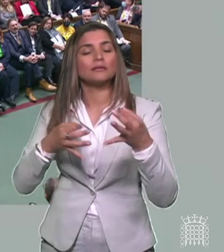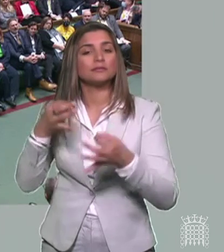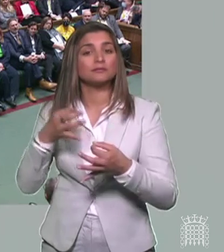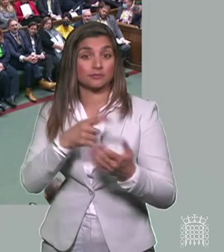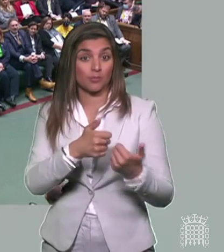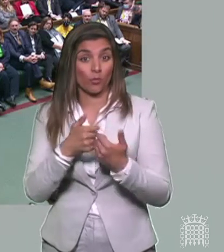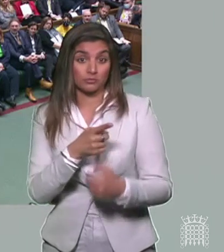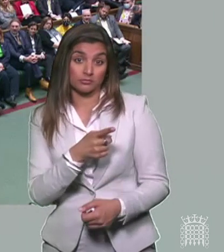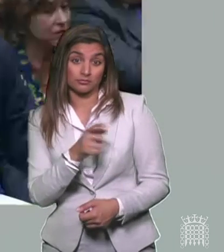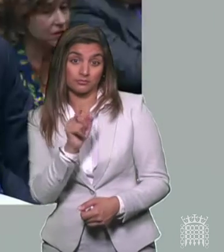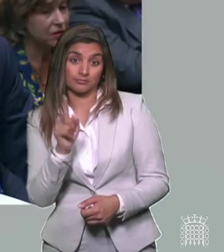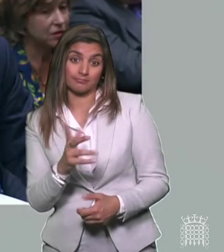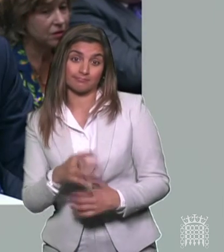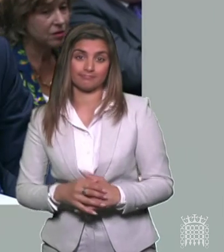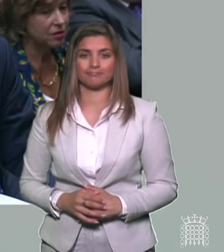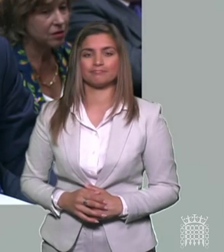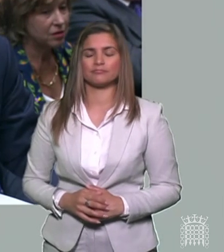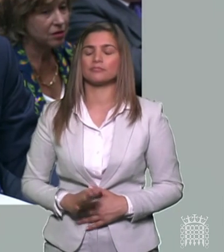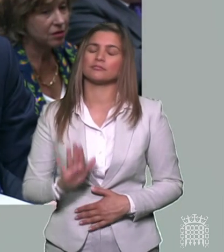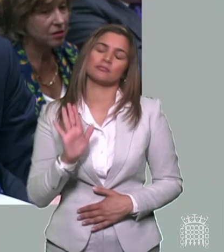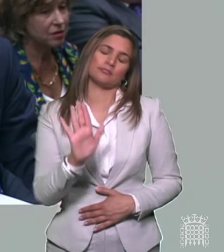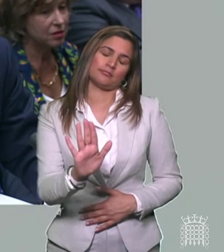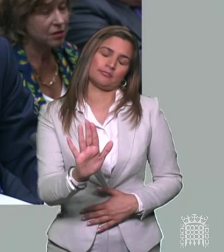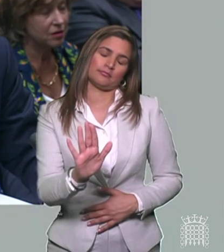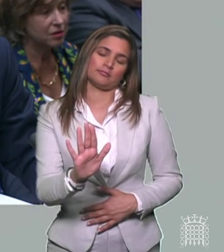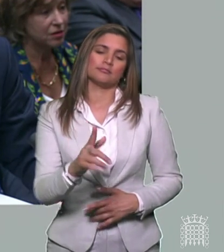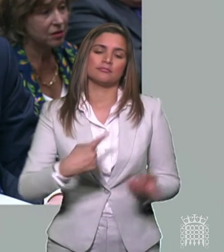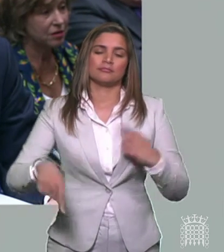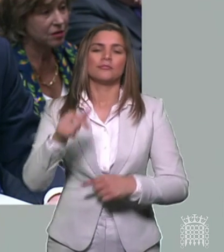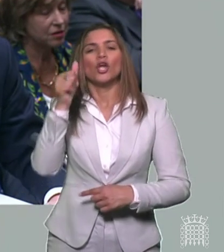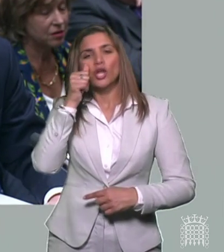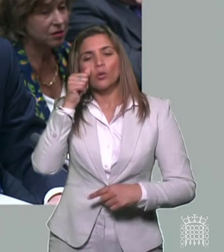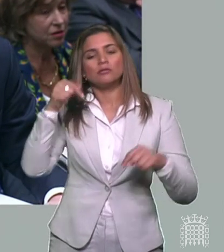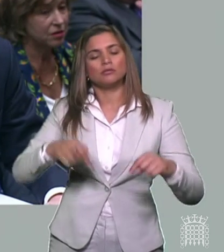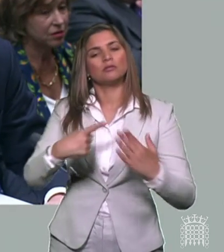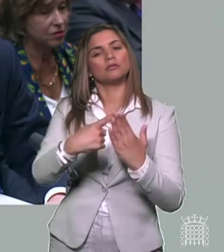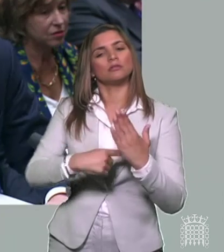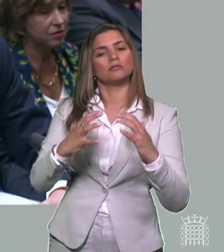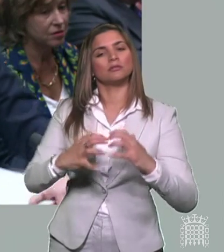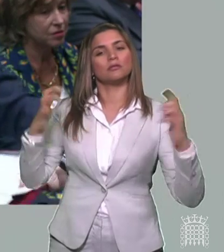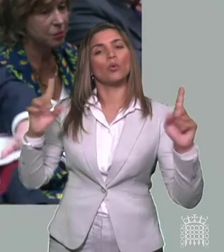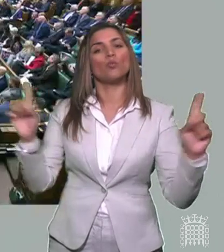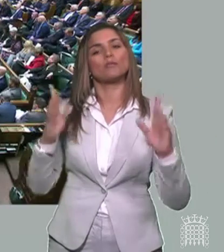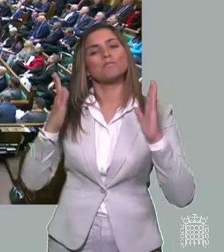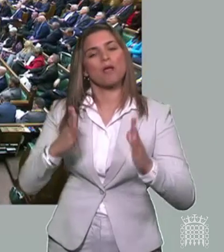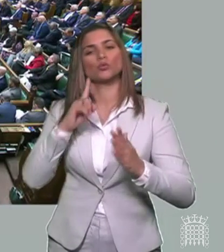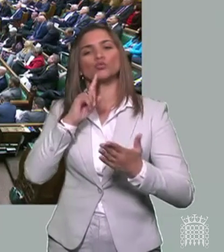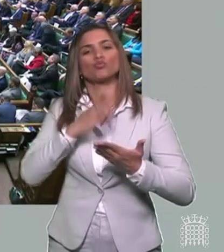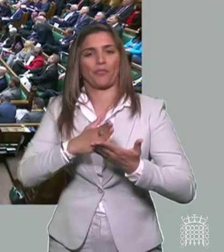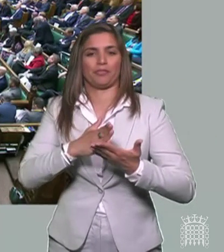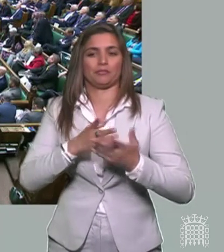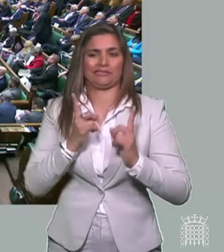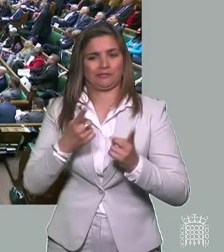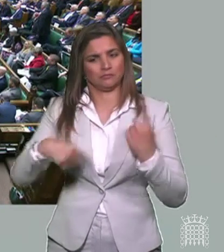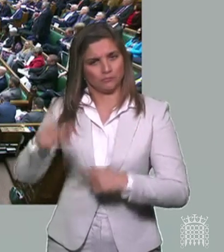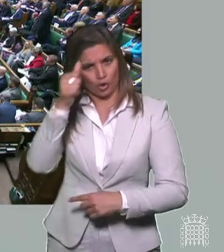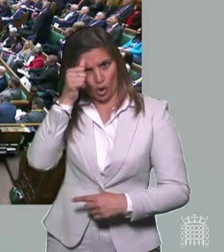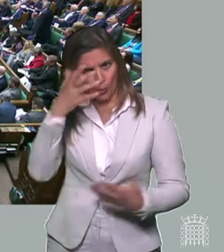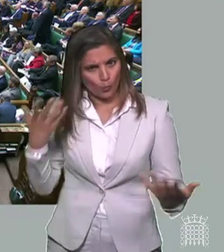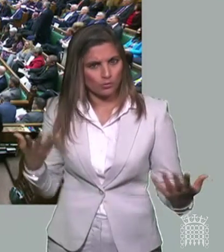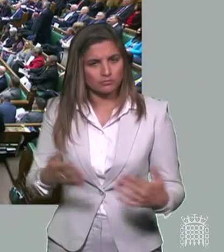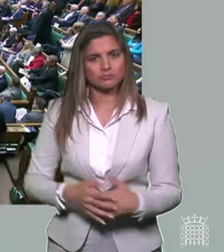It is well known that the rules of this House demand that we tell the truth in this House, and that is what we all try to do.